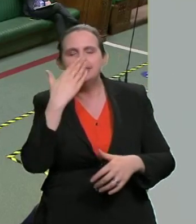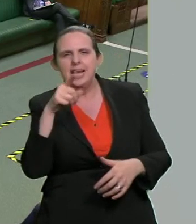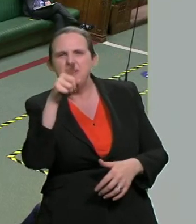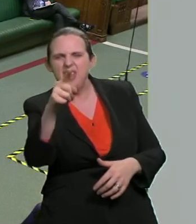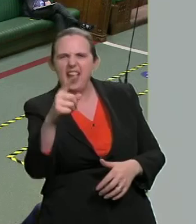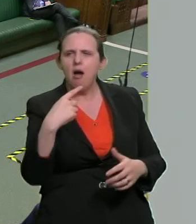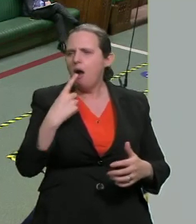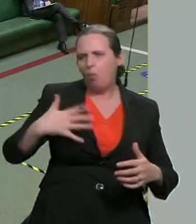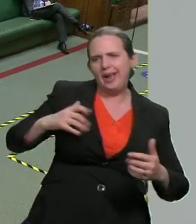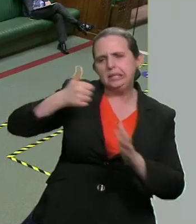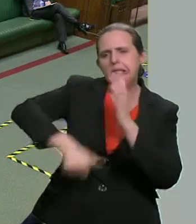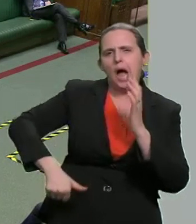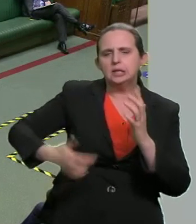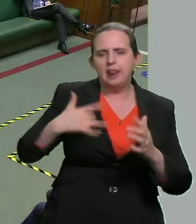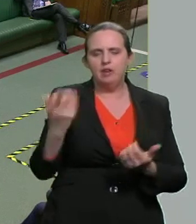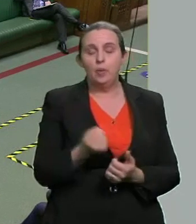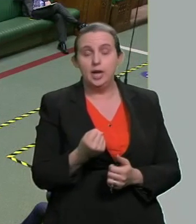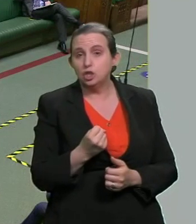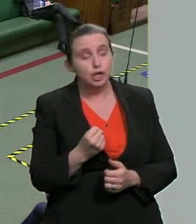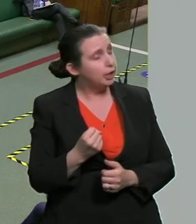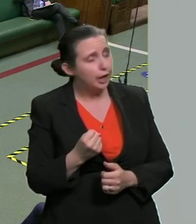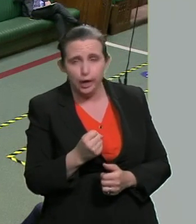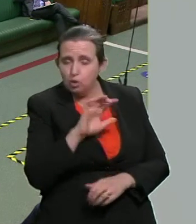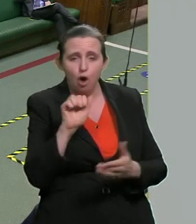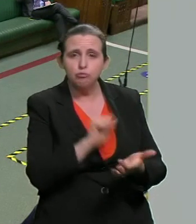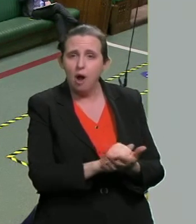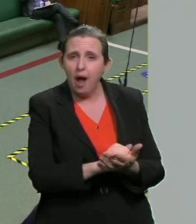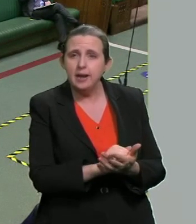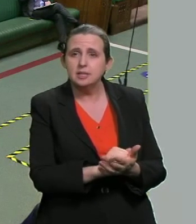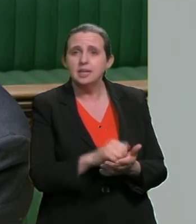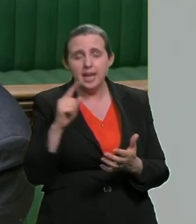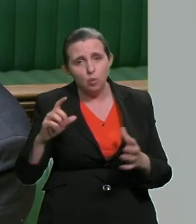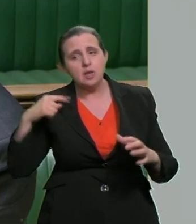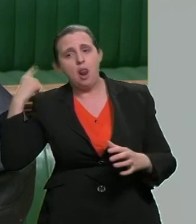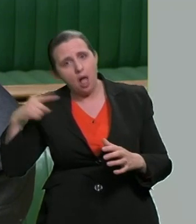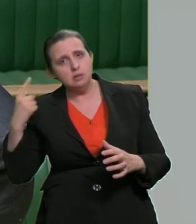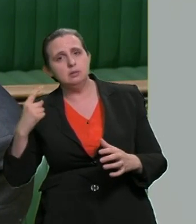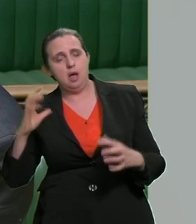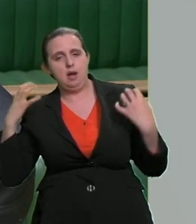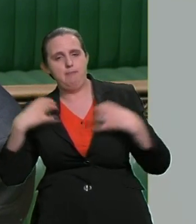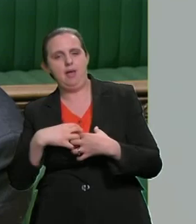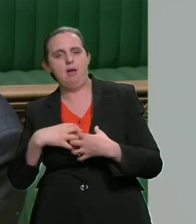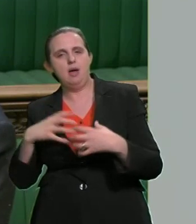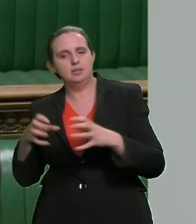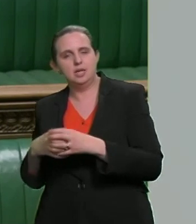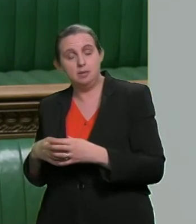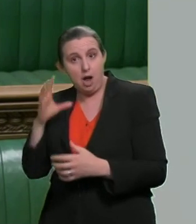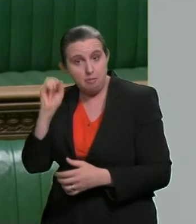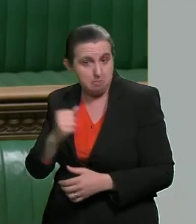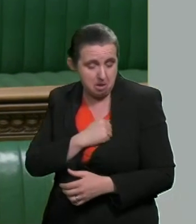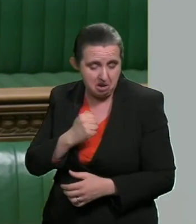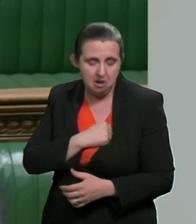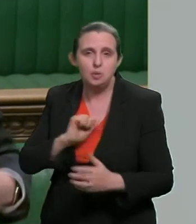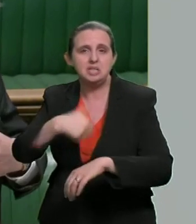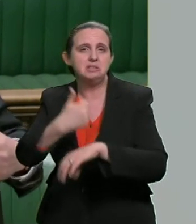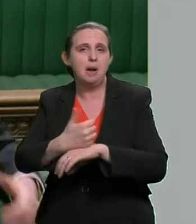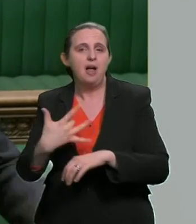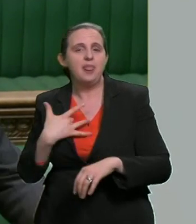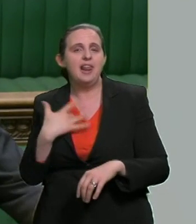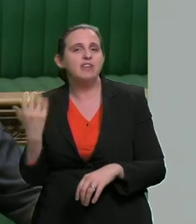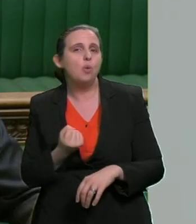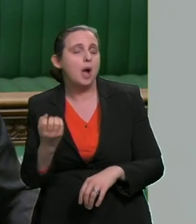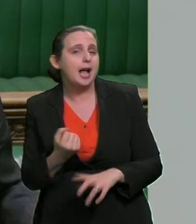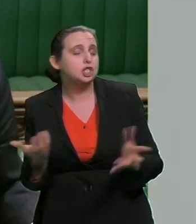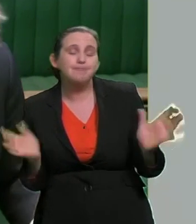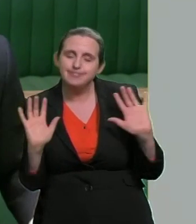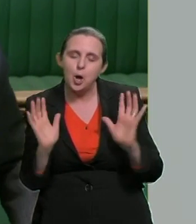I do not think that is right. I seem to remember that it was a certain mayoralty in London that massively increased the living wage—when they were not off the starting blocks.